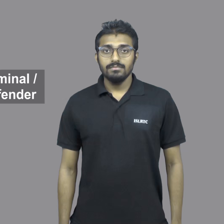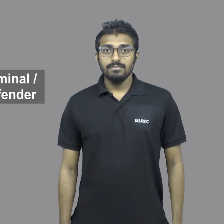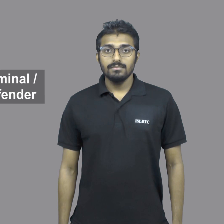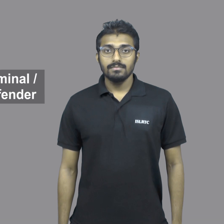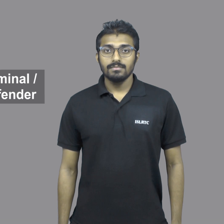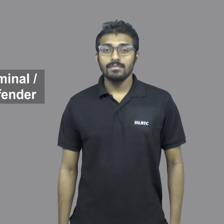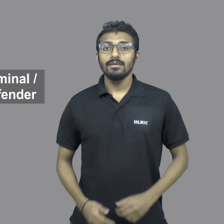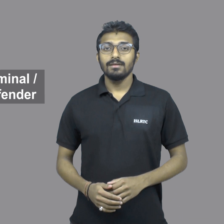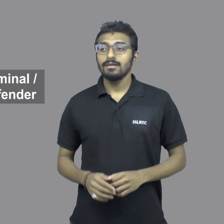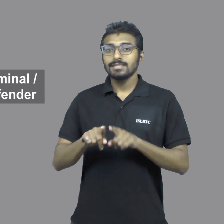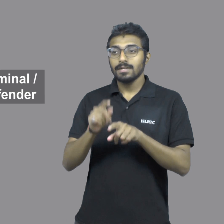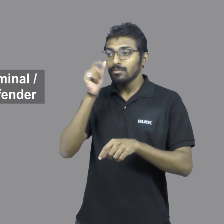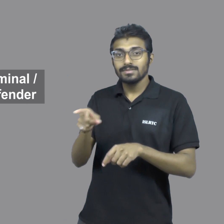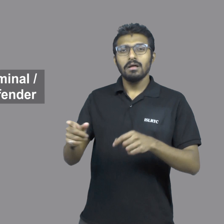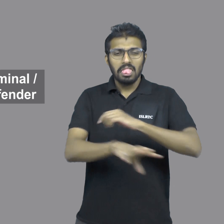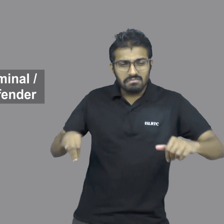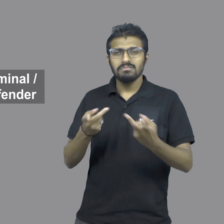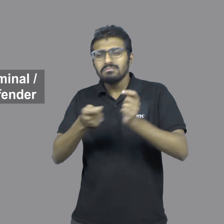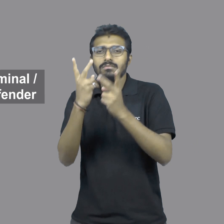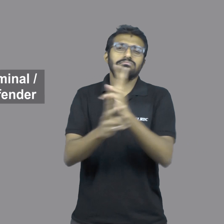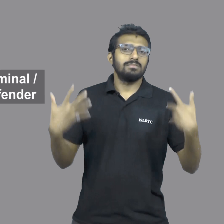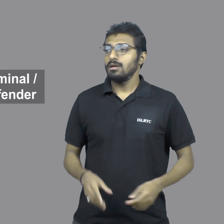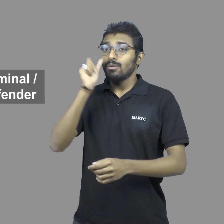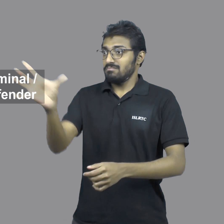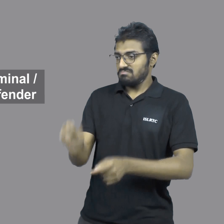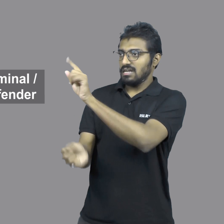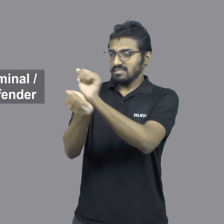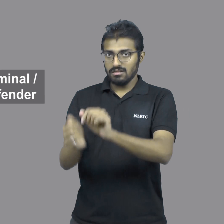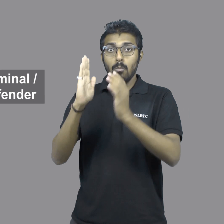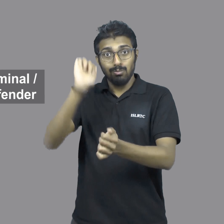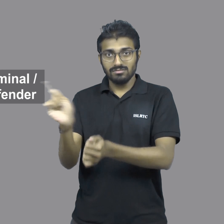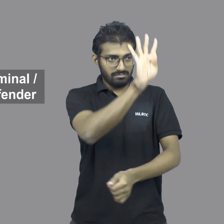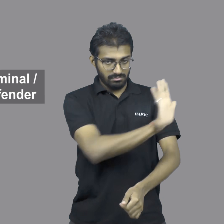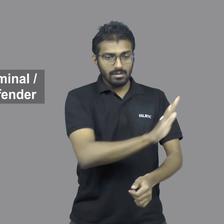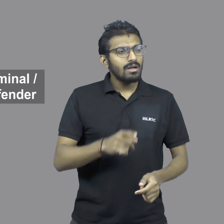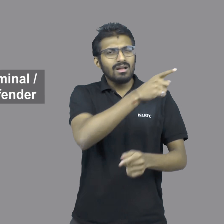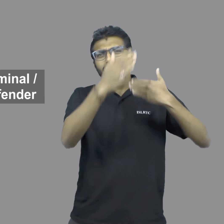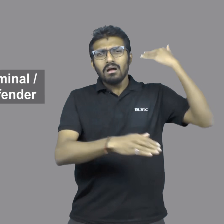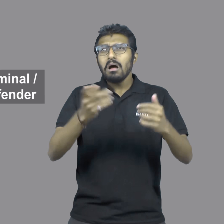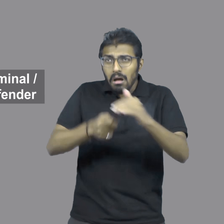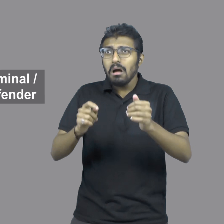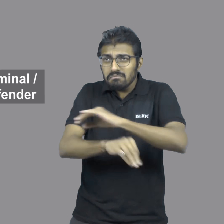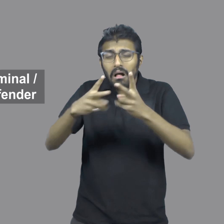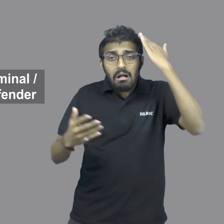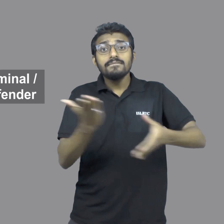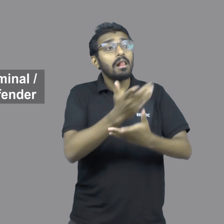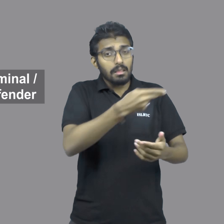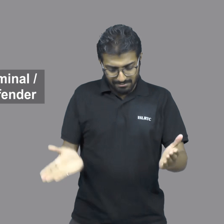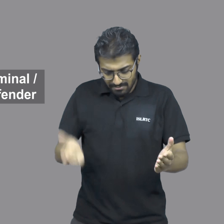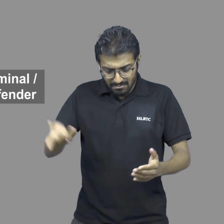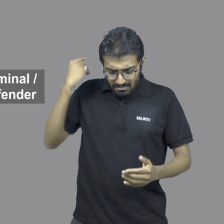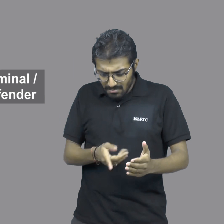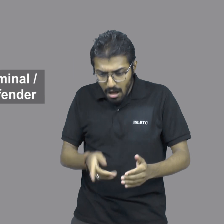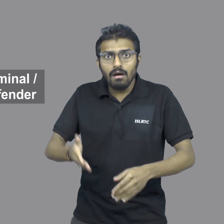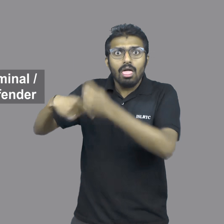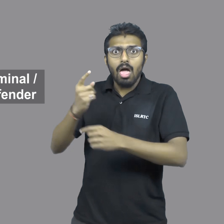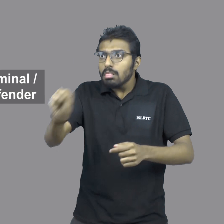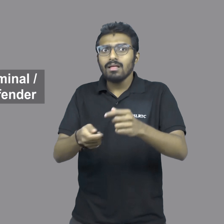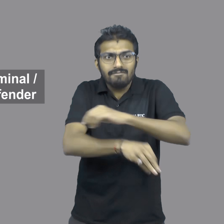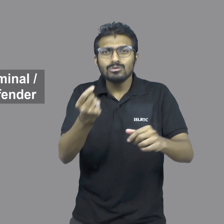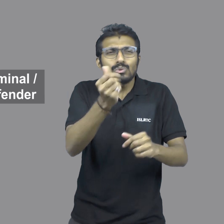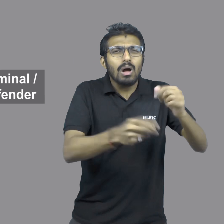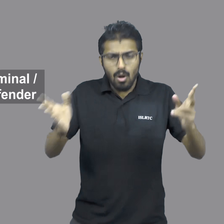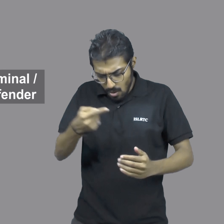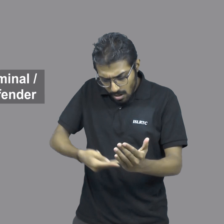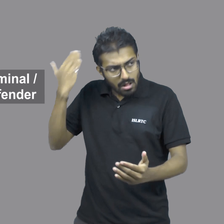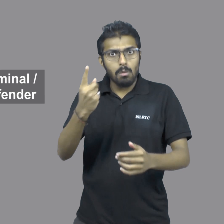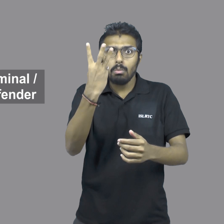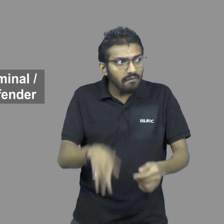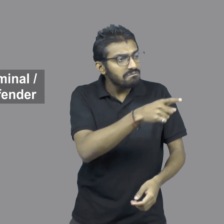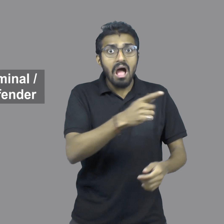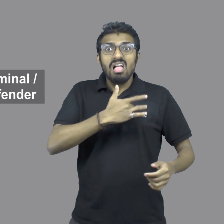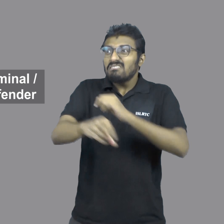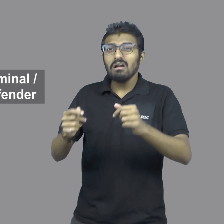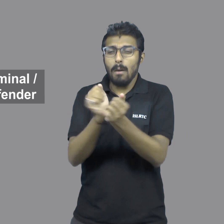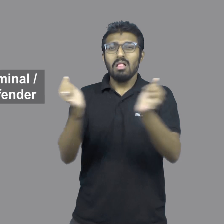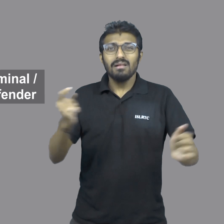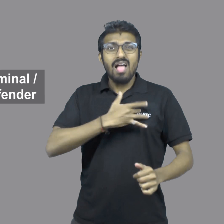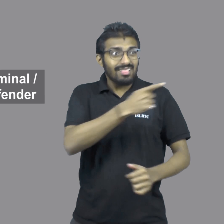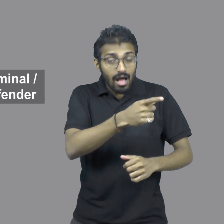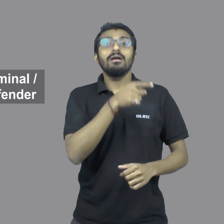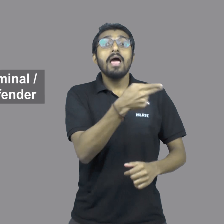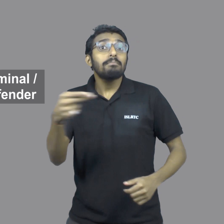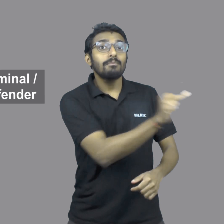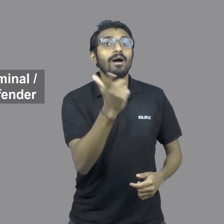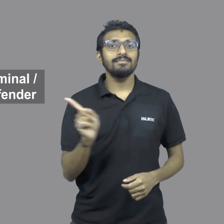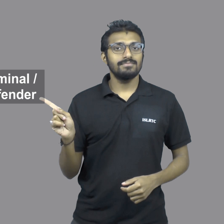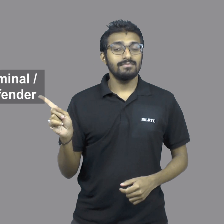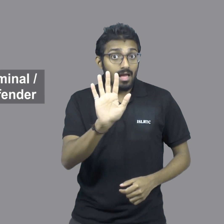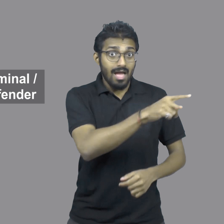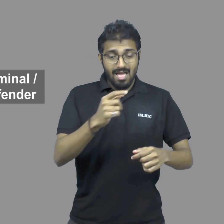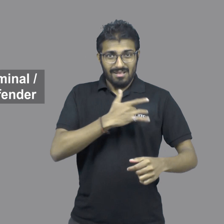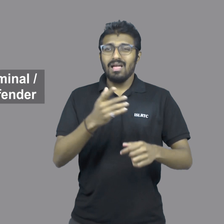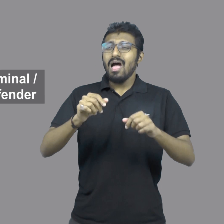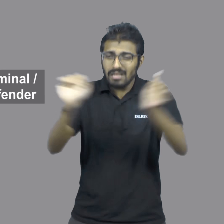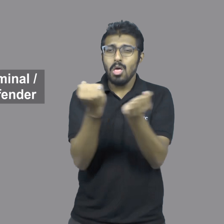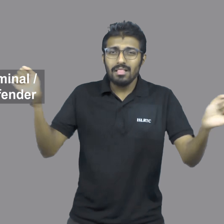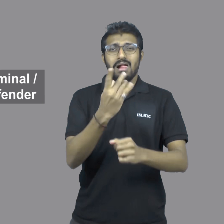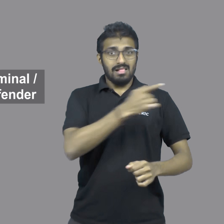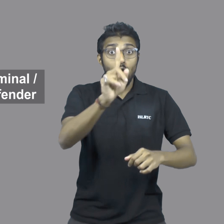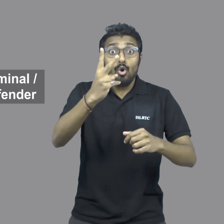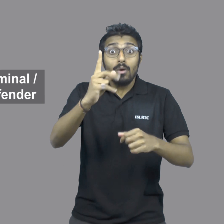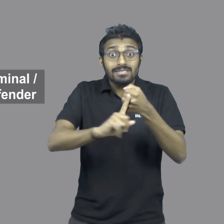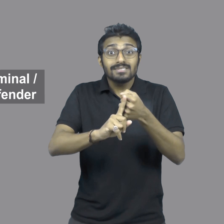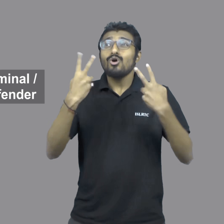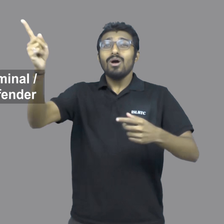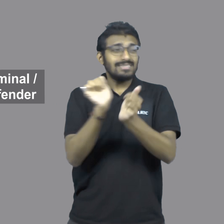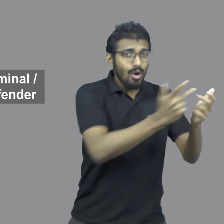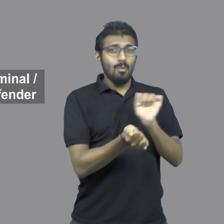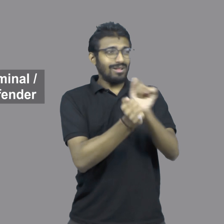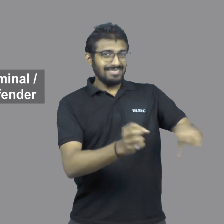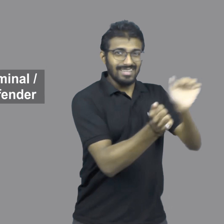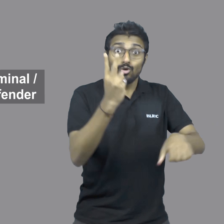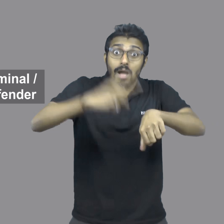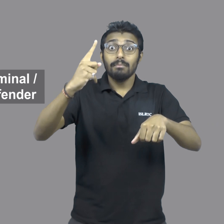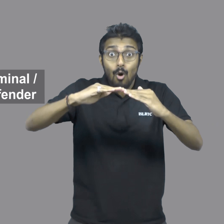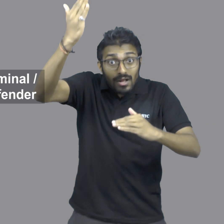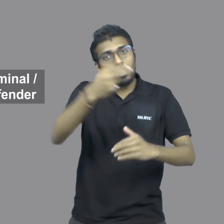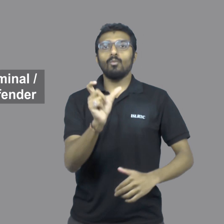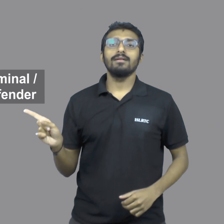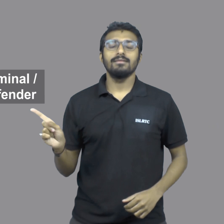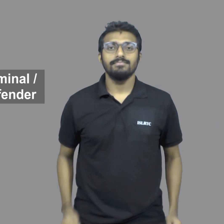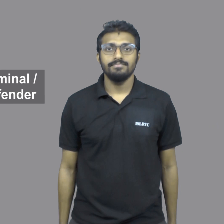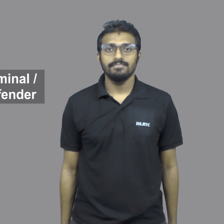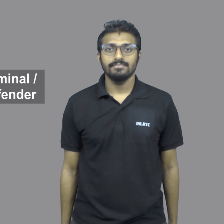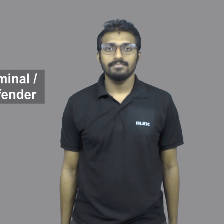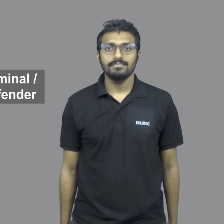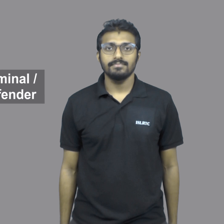Habitual Criminal or Habitual Offender